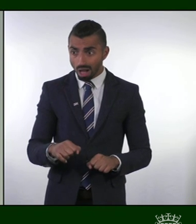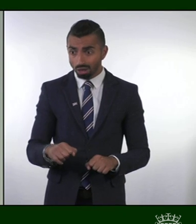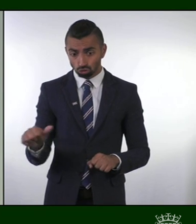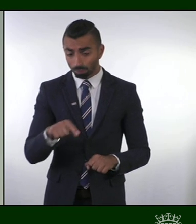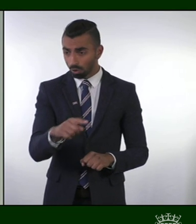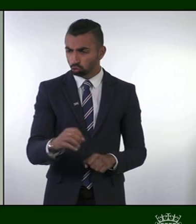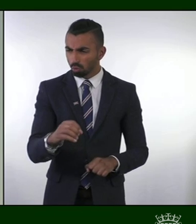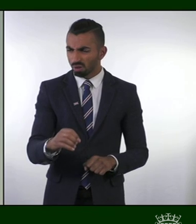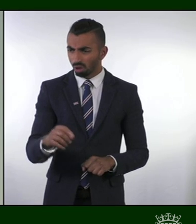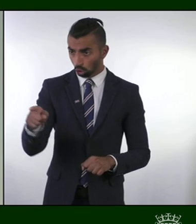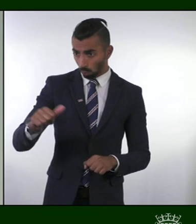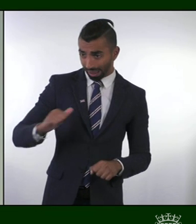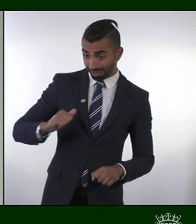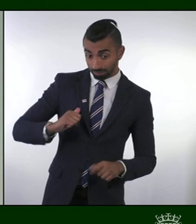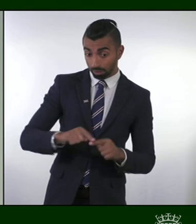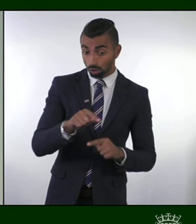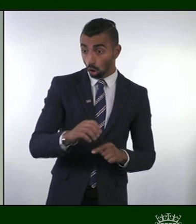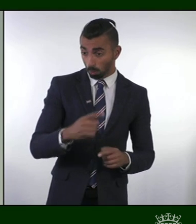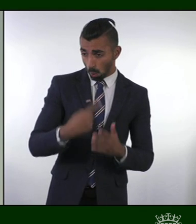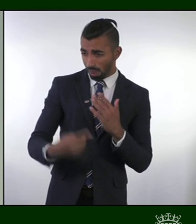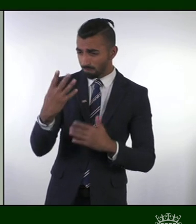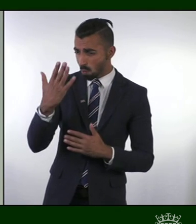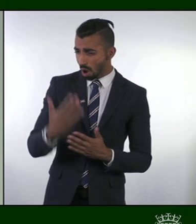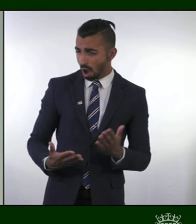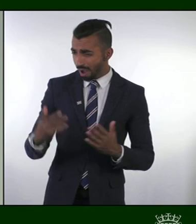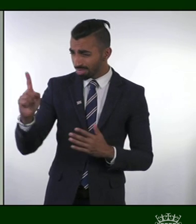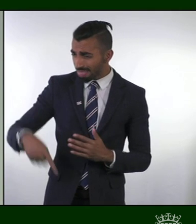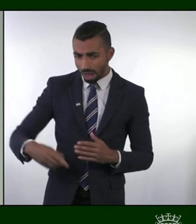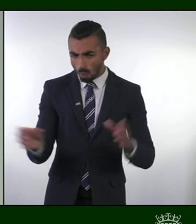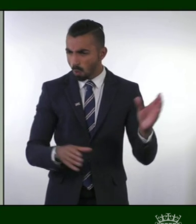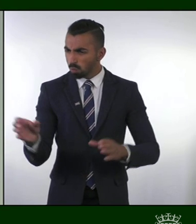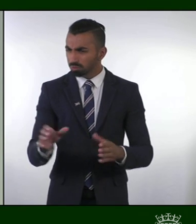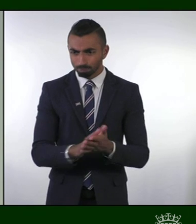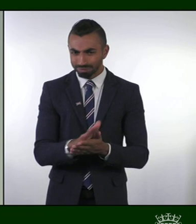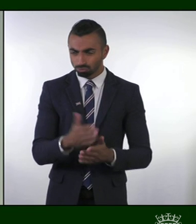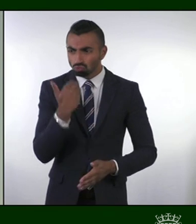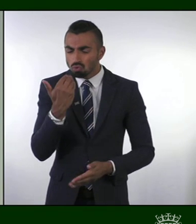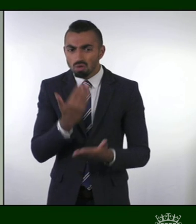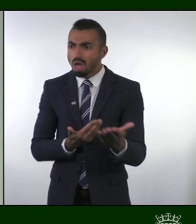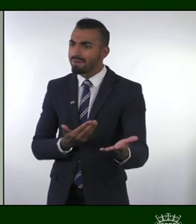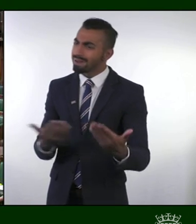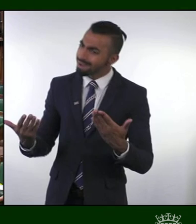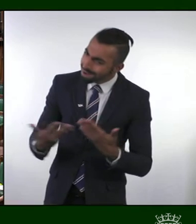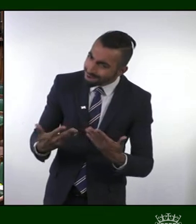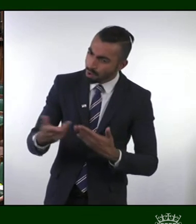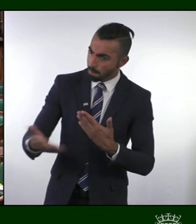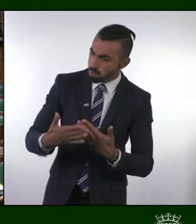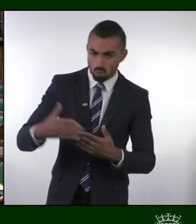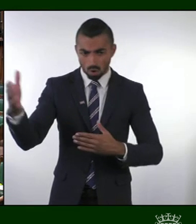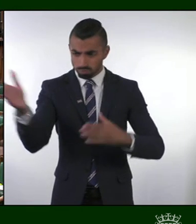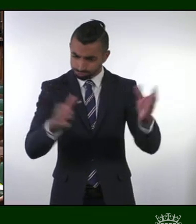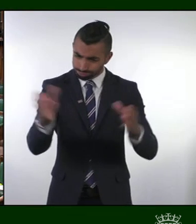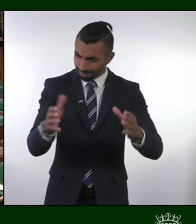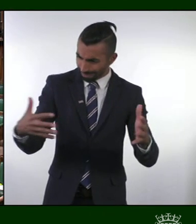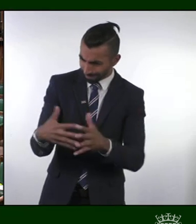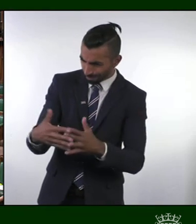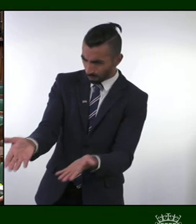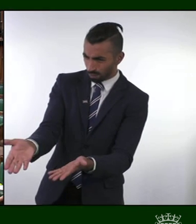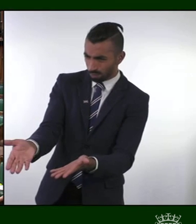Is the Chancellor concerned that there will not be enough in place to meet demand when we most need it, and what more does he think can be done?